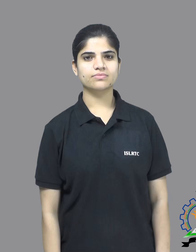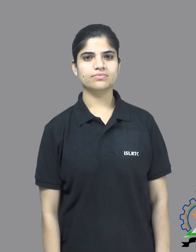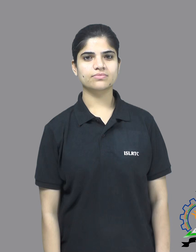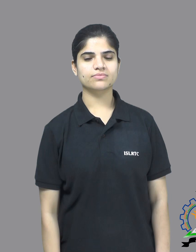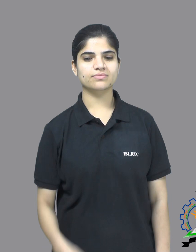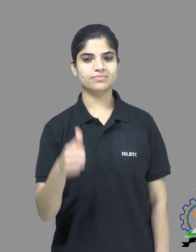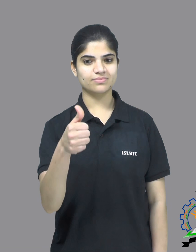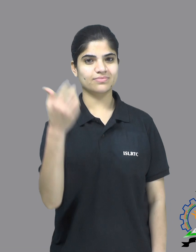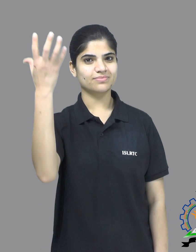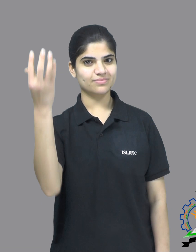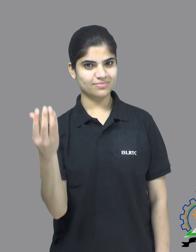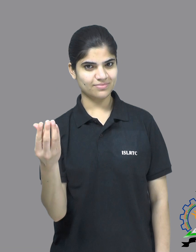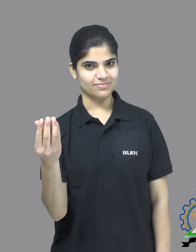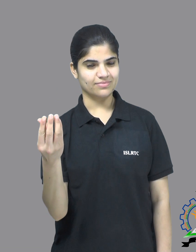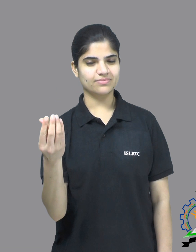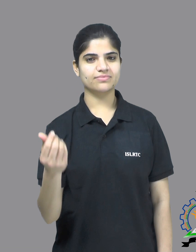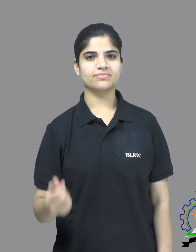Good Evening